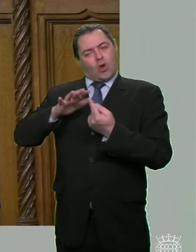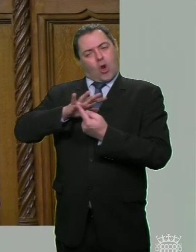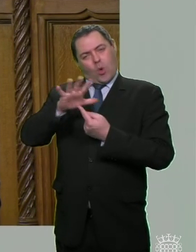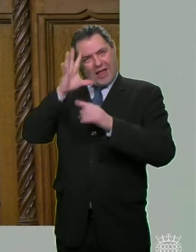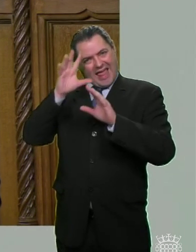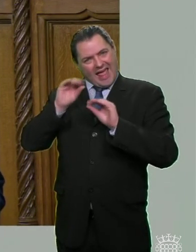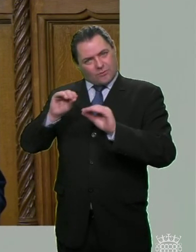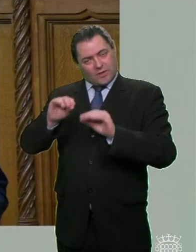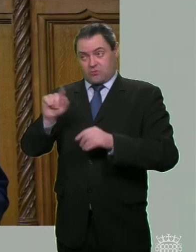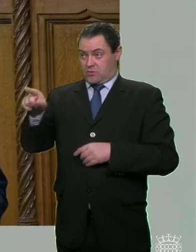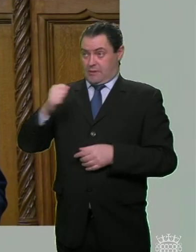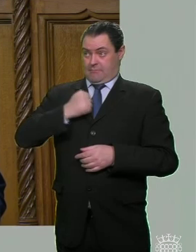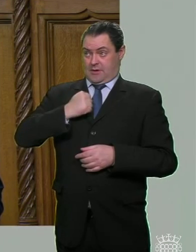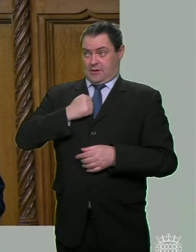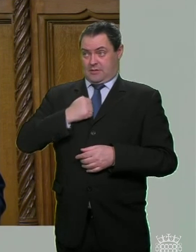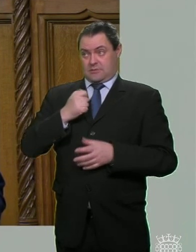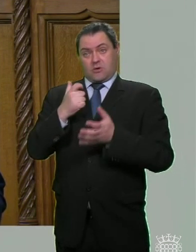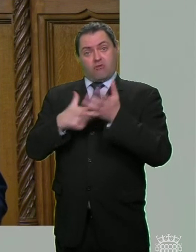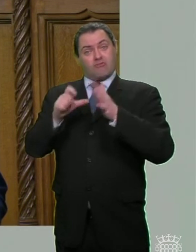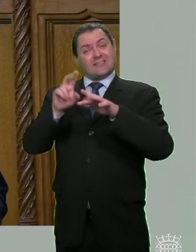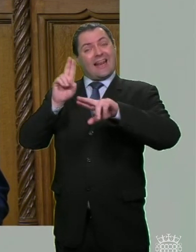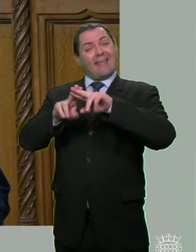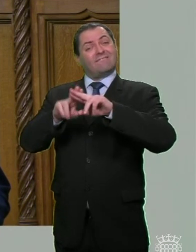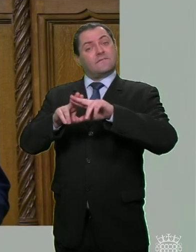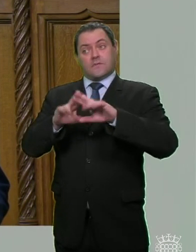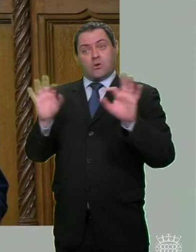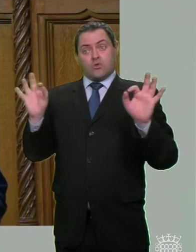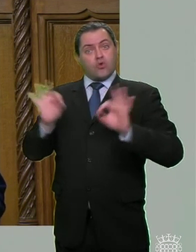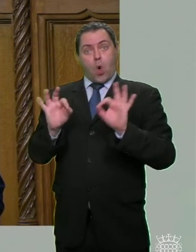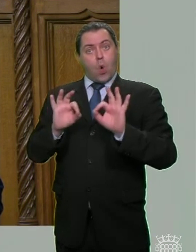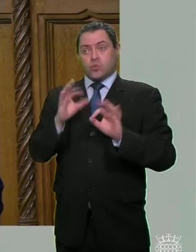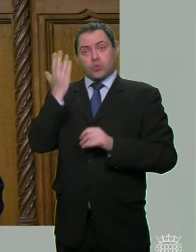The town of Radcliffe in my constituency has been without a high school since 2014.